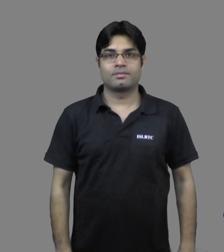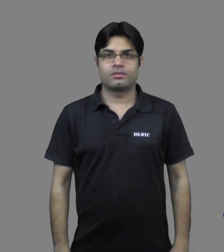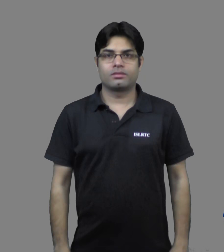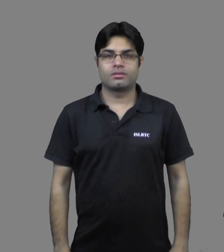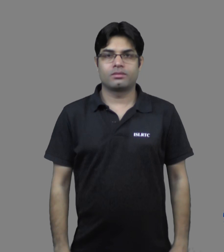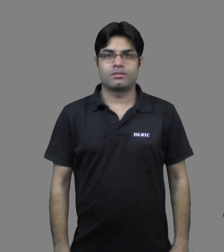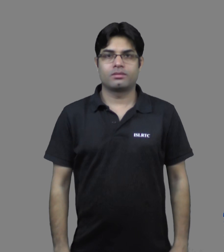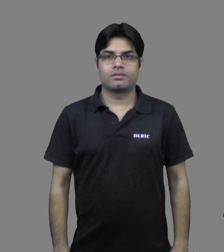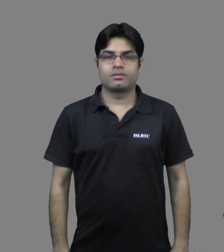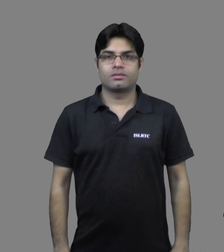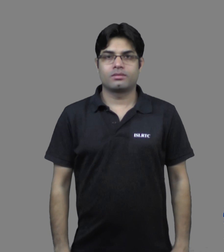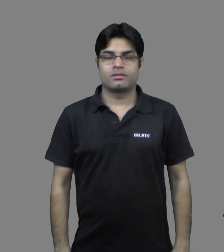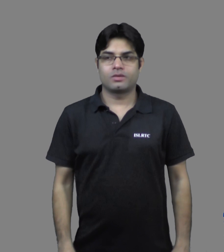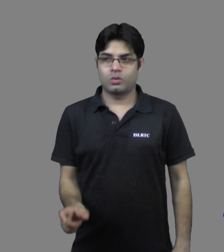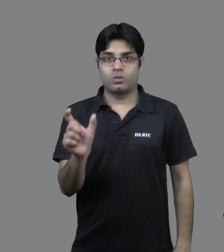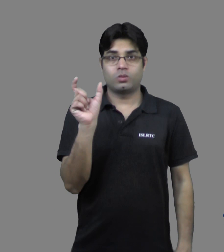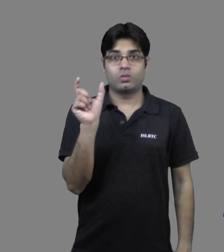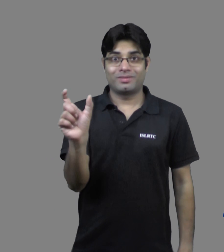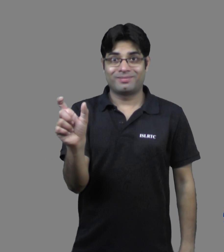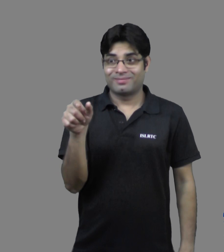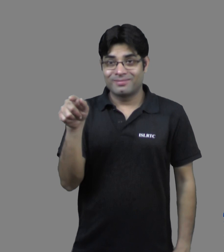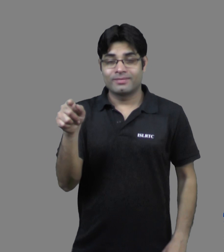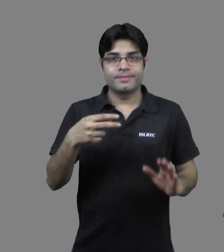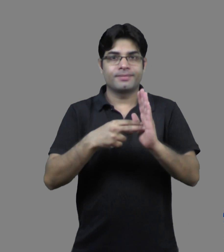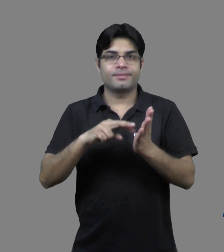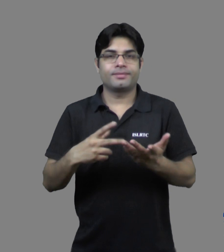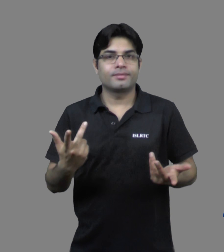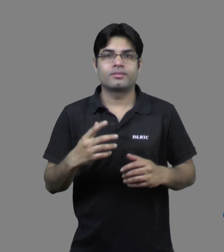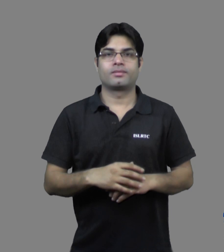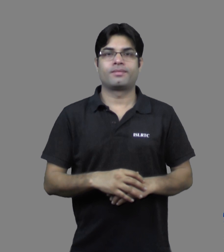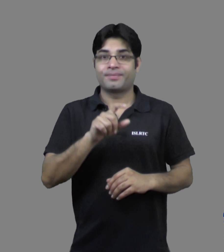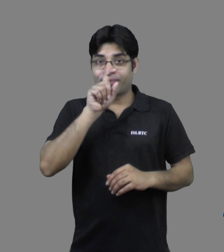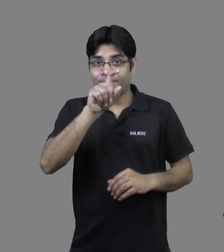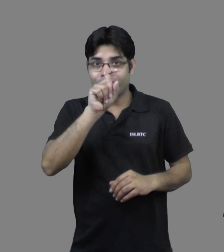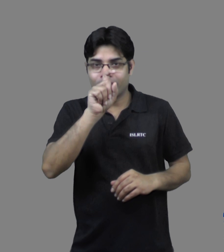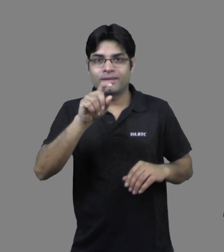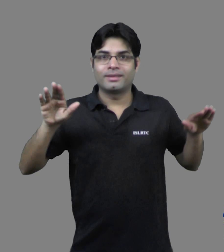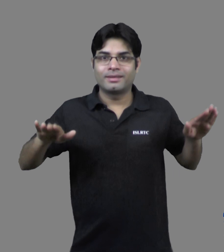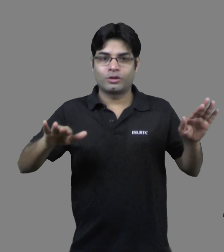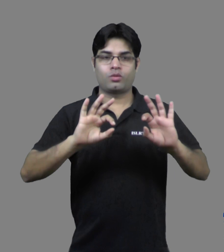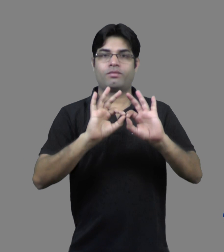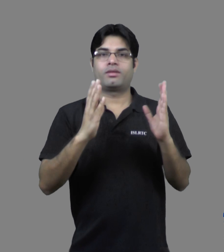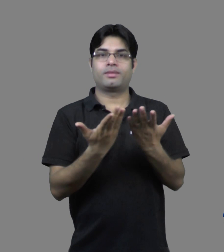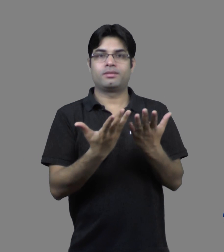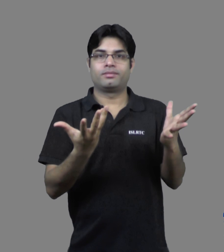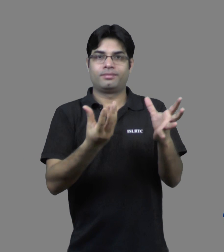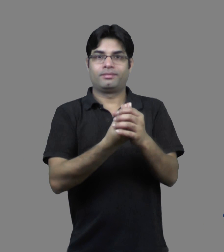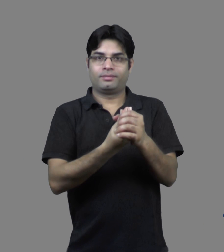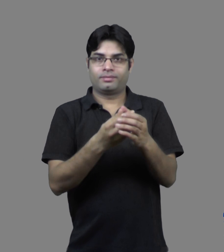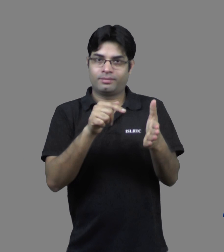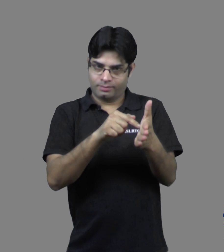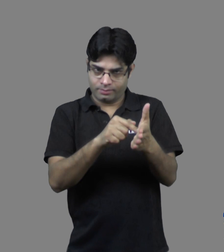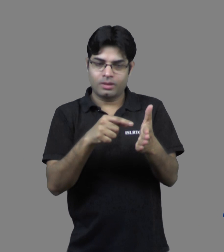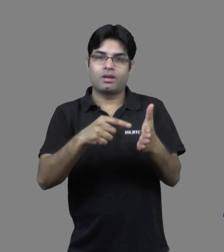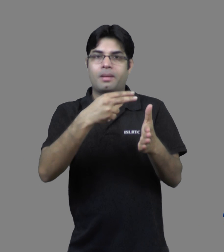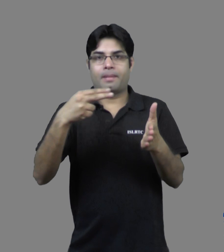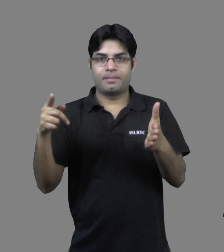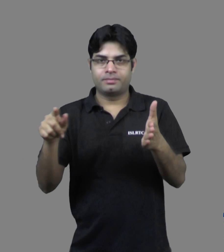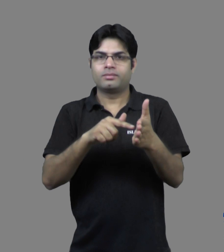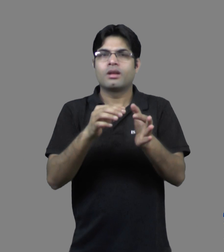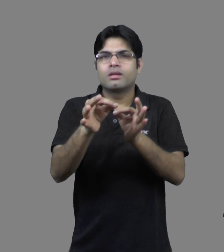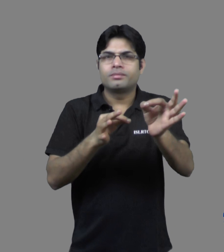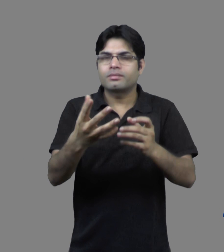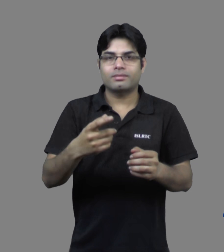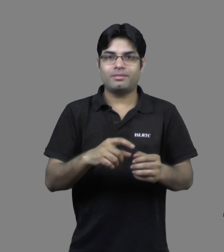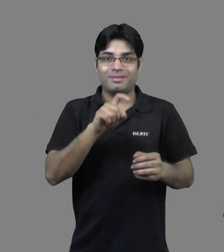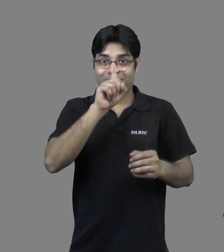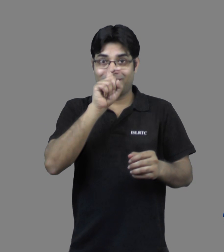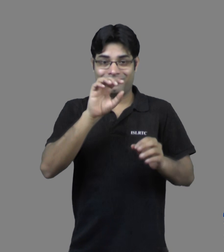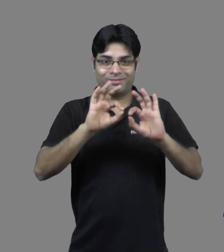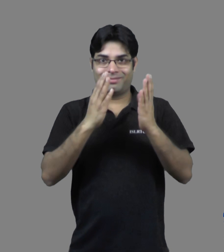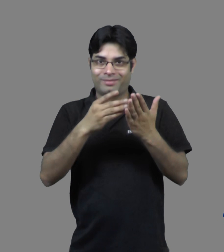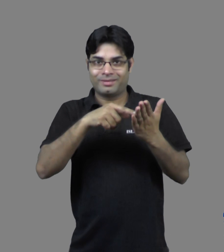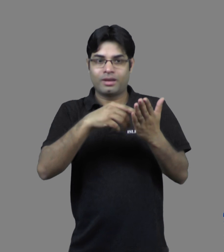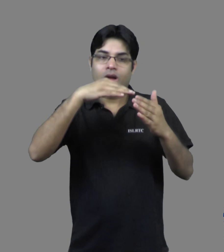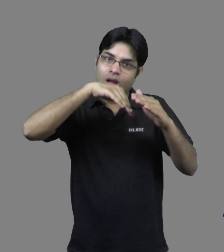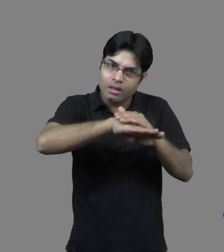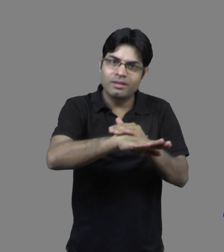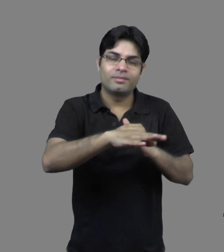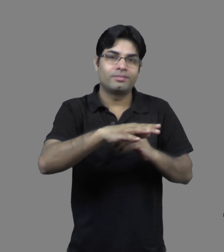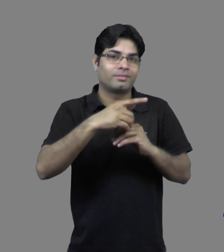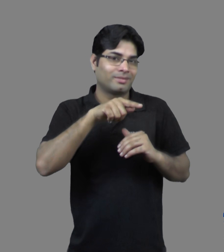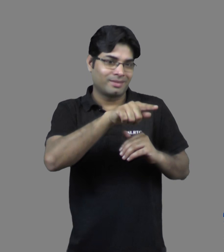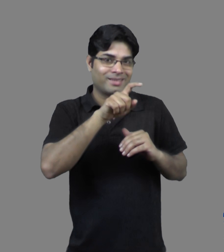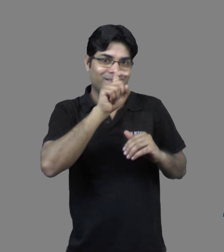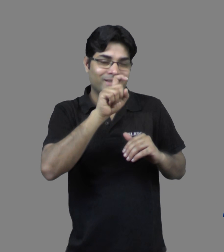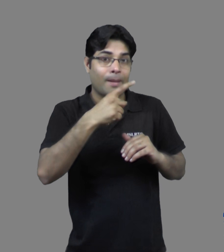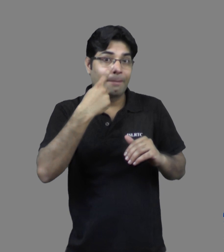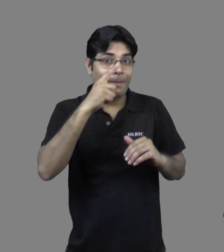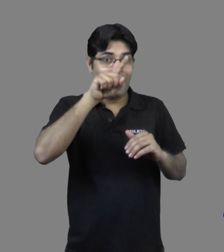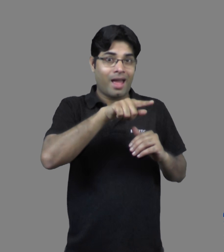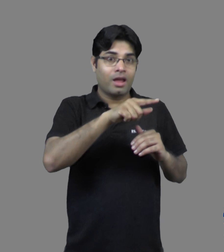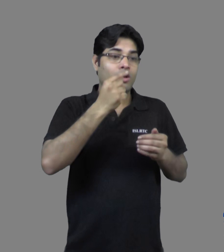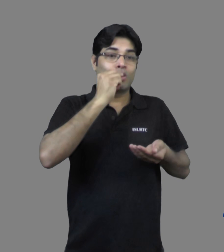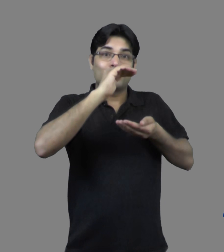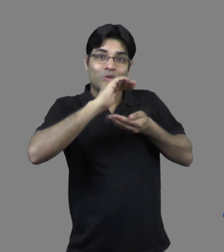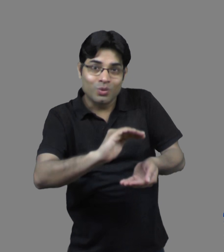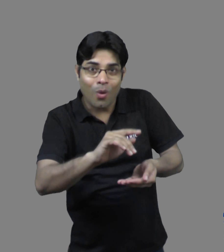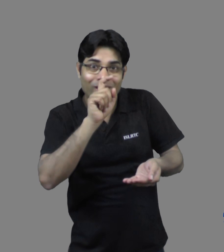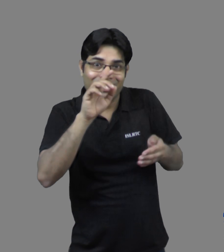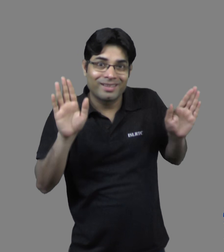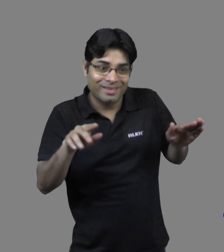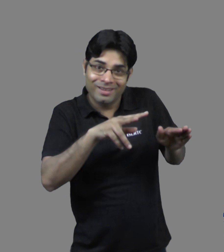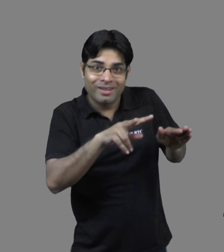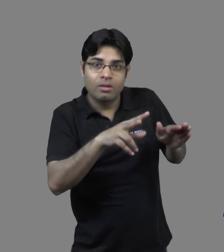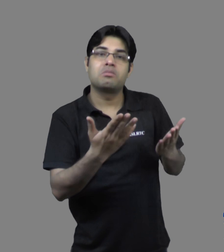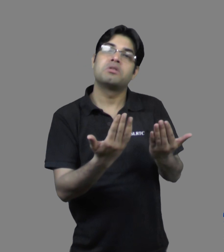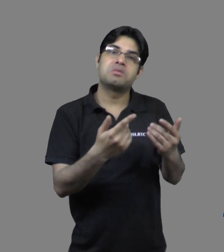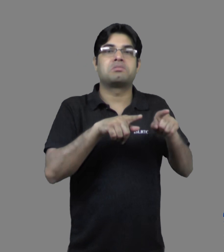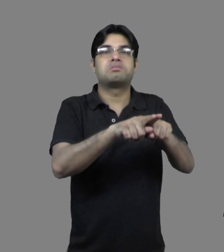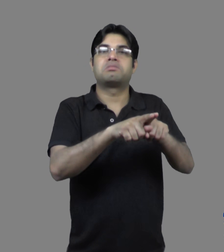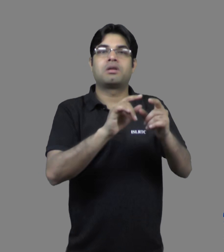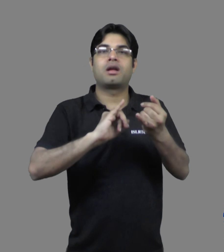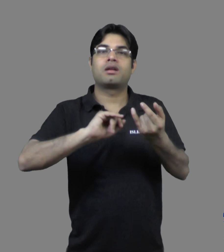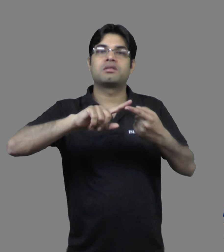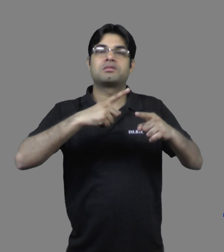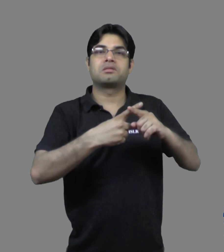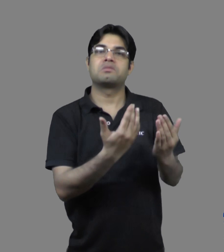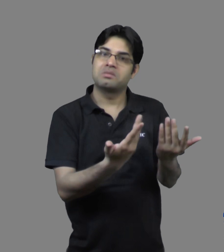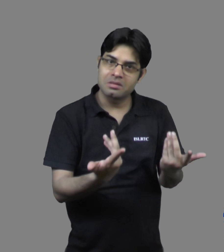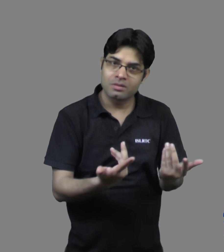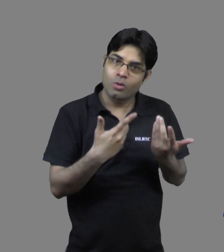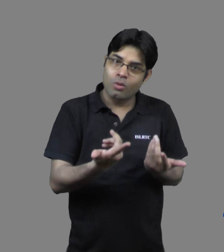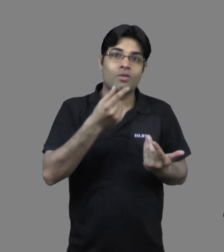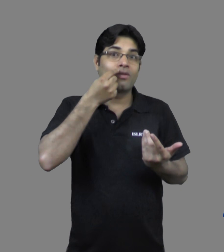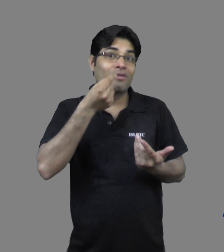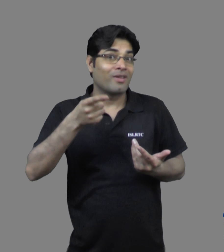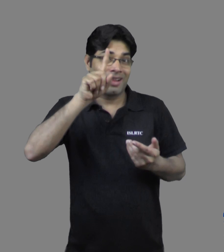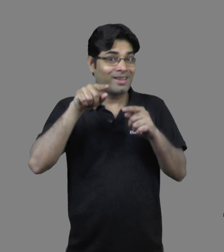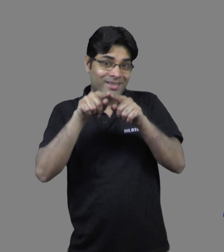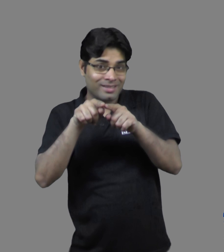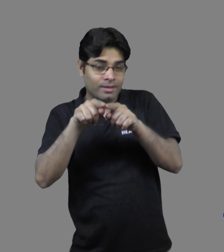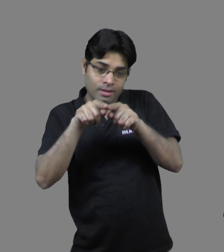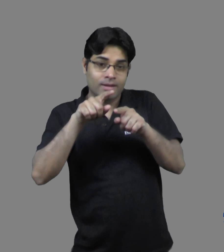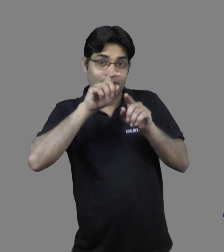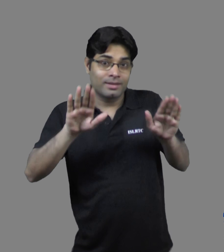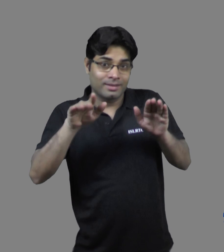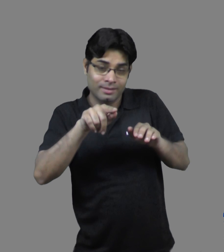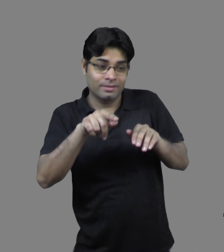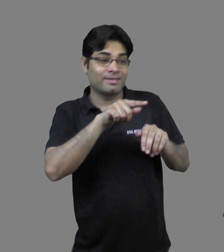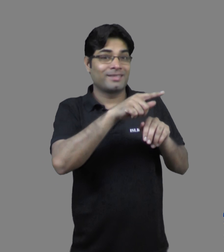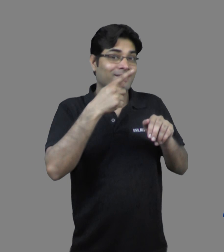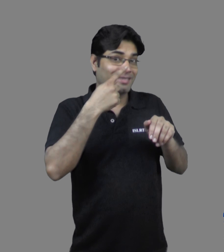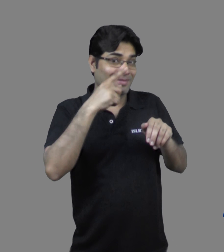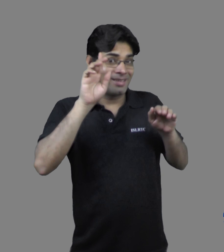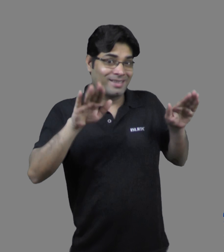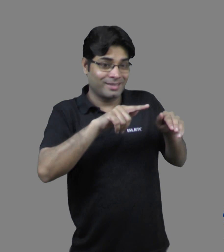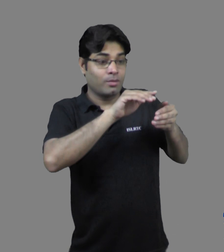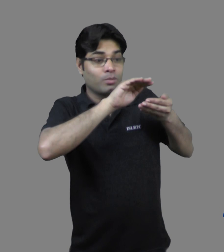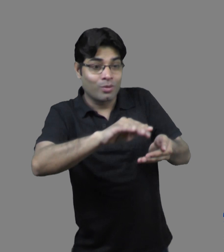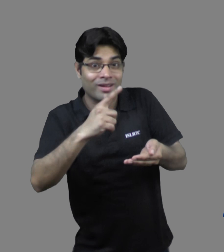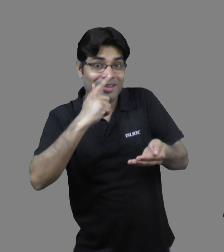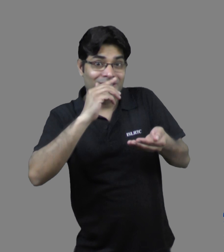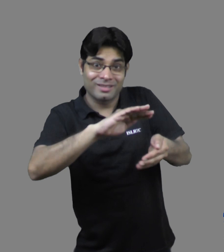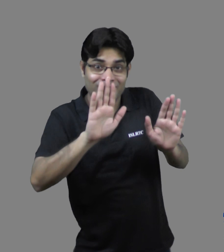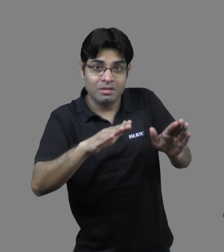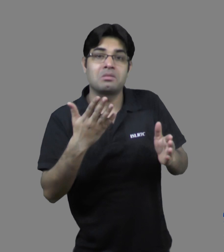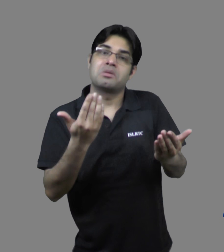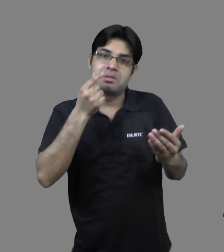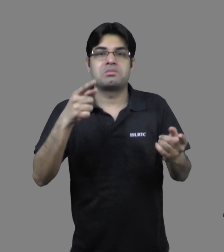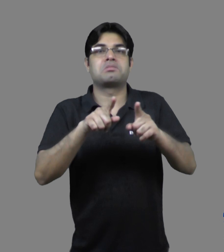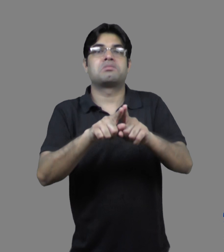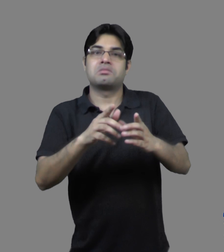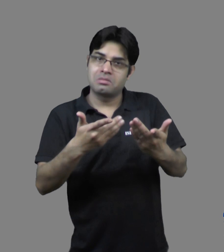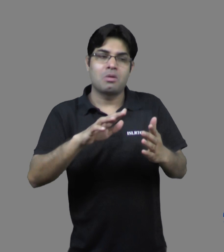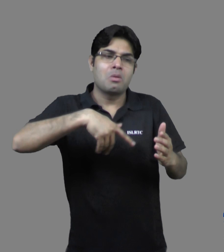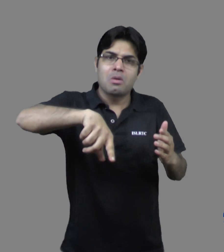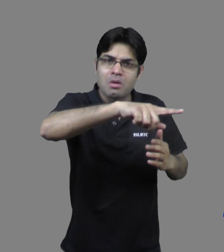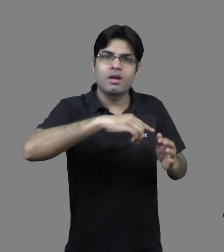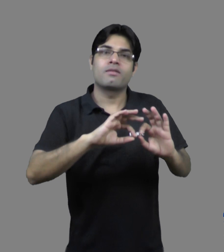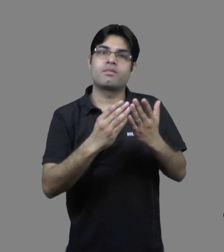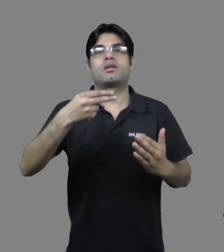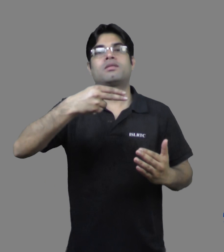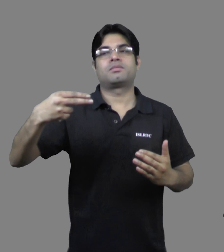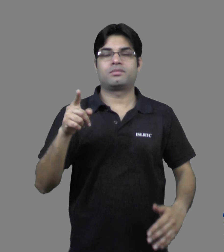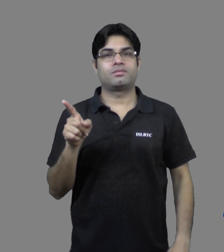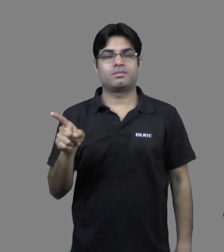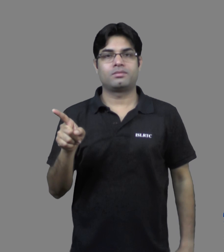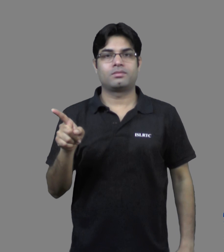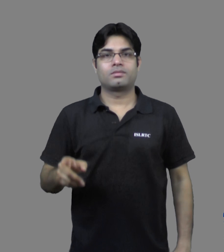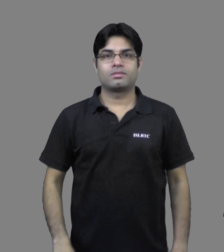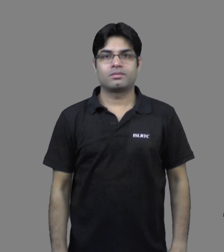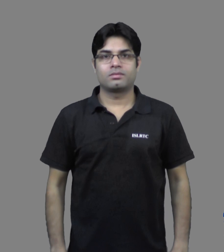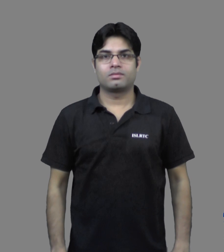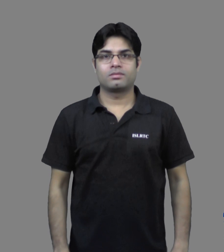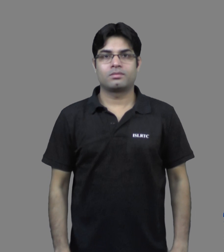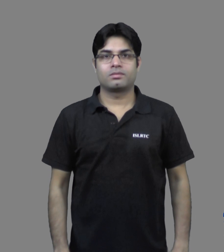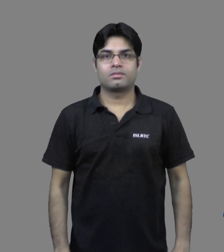Inbreeding